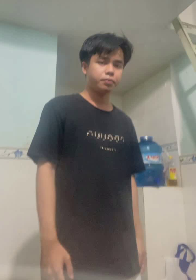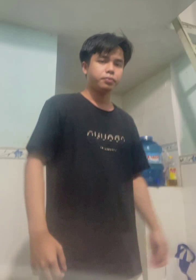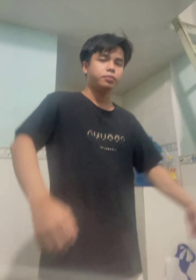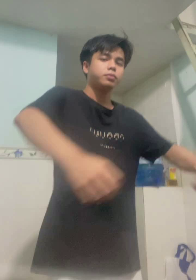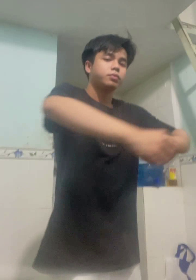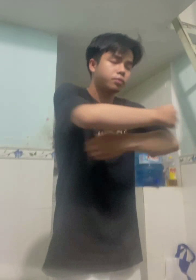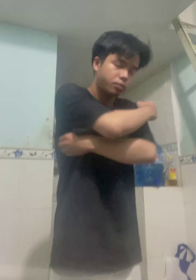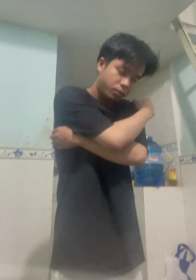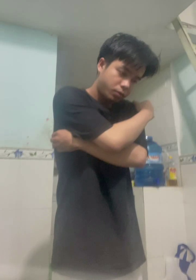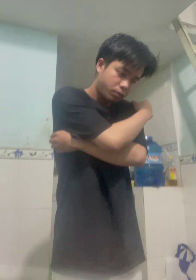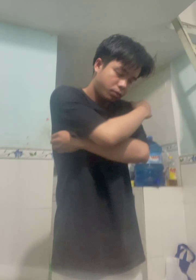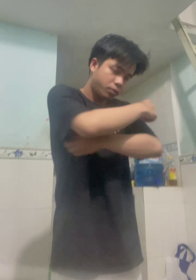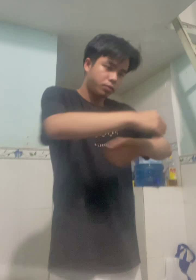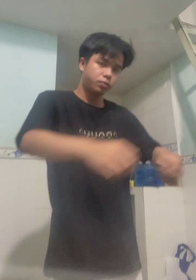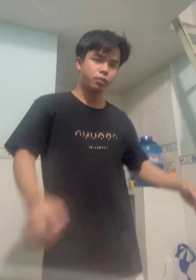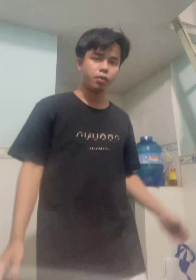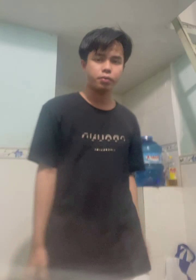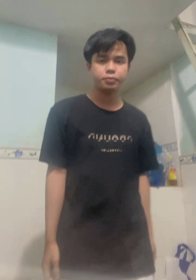om